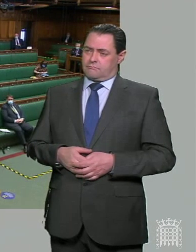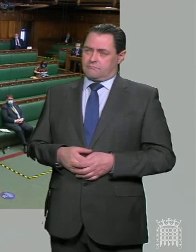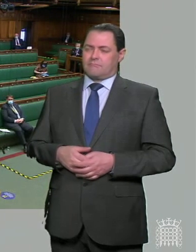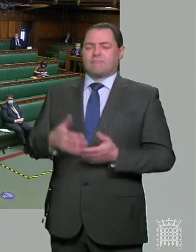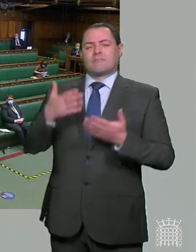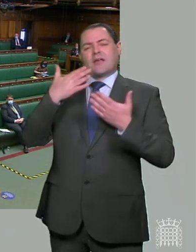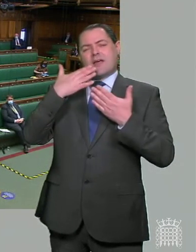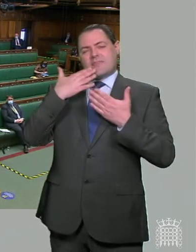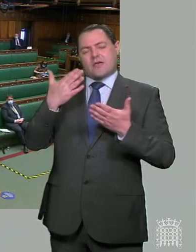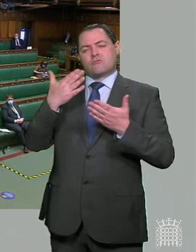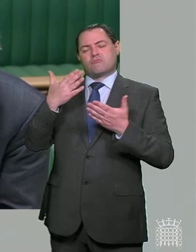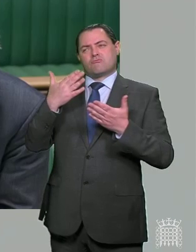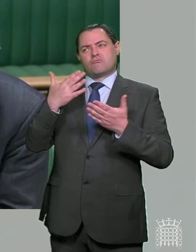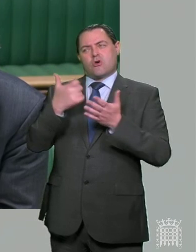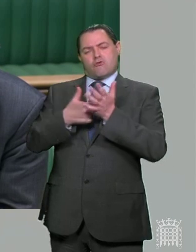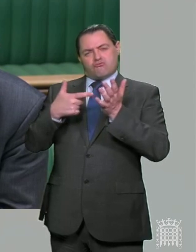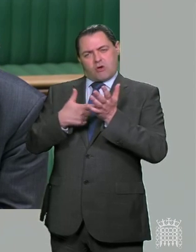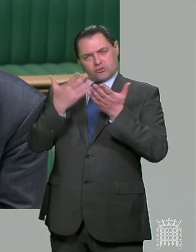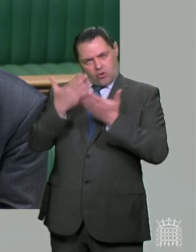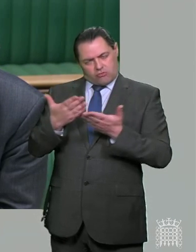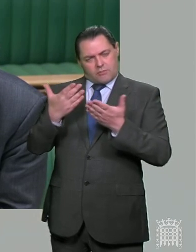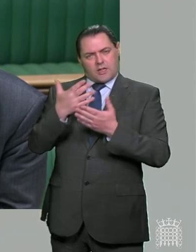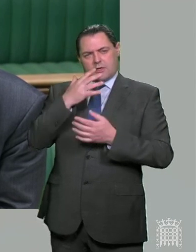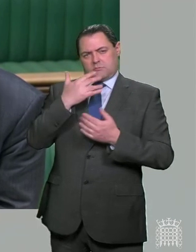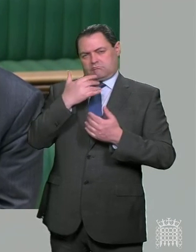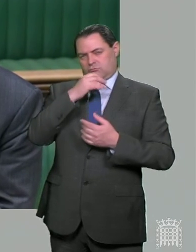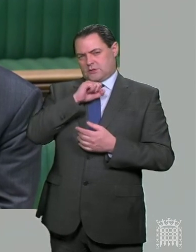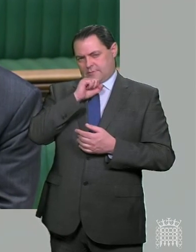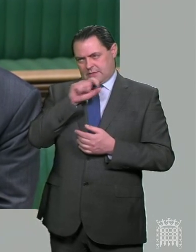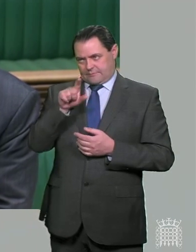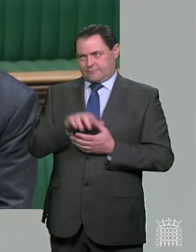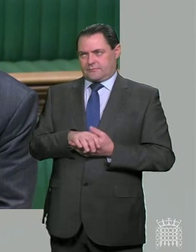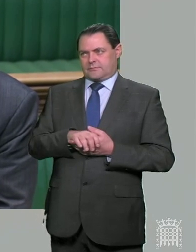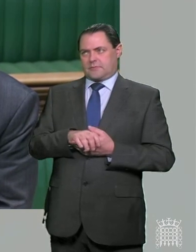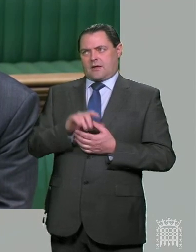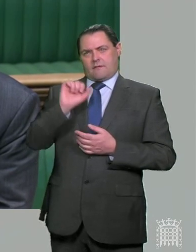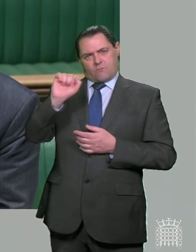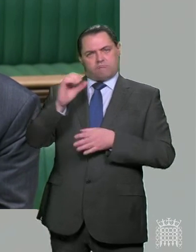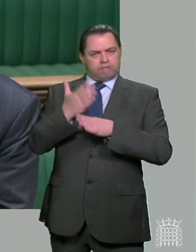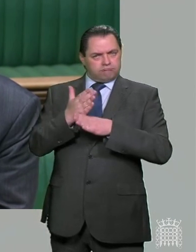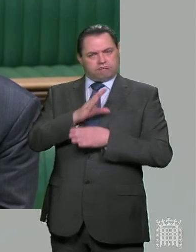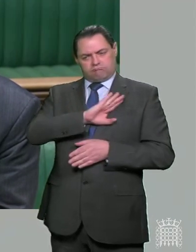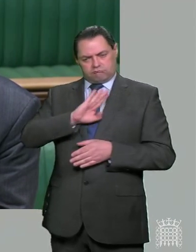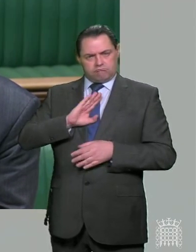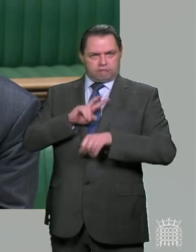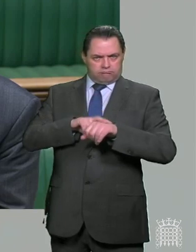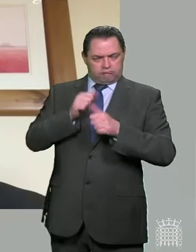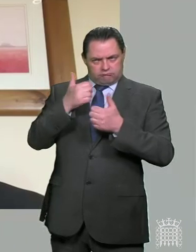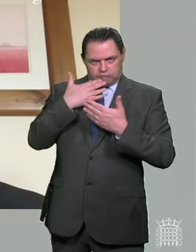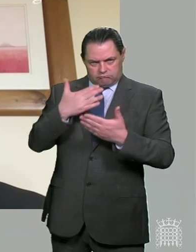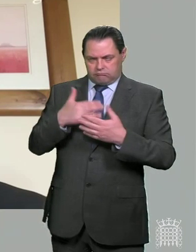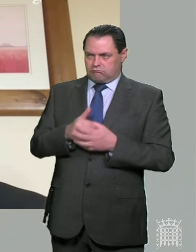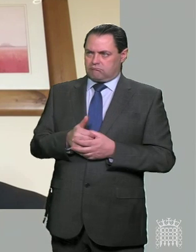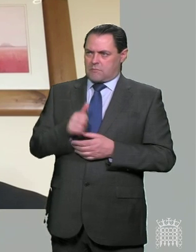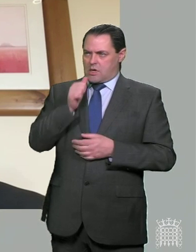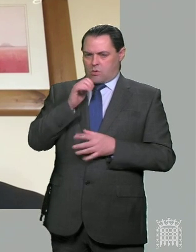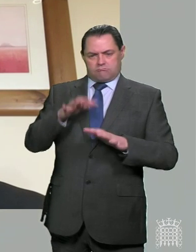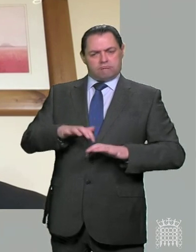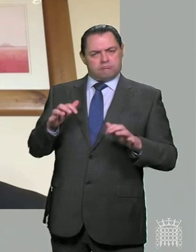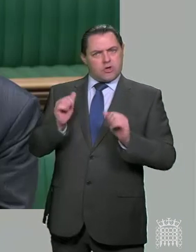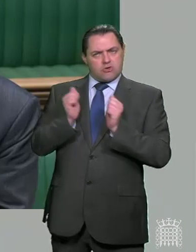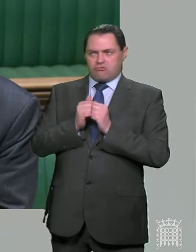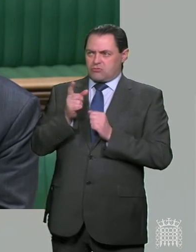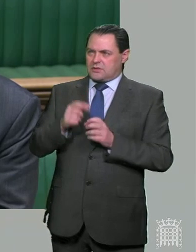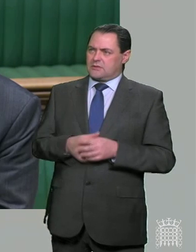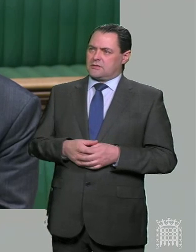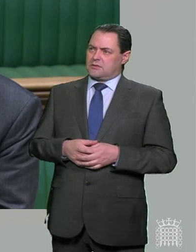I thank the right honourable Gentleman very much, first of all, for his service, and I know that the whole House will agree.